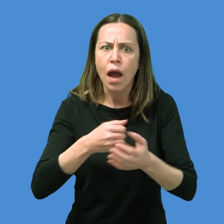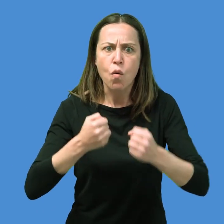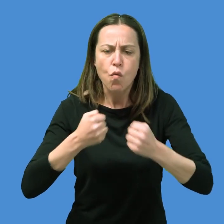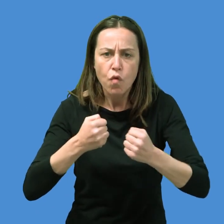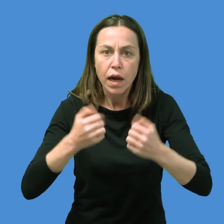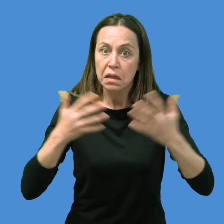fuerte